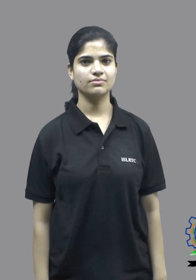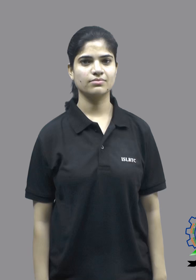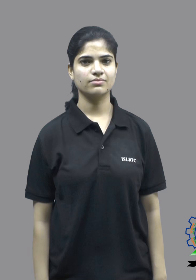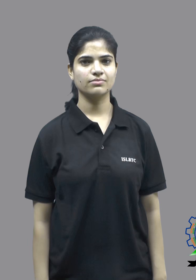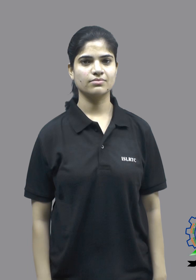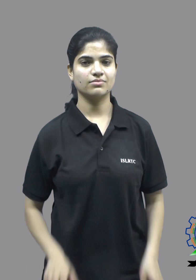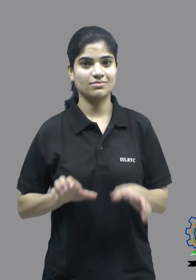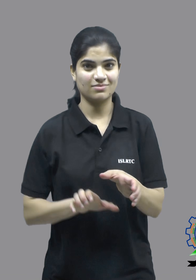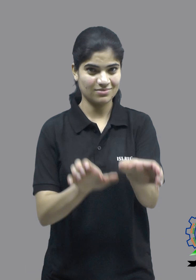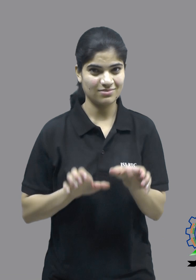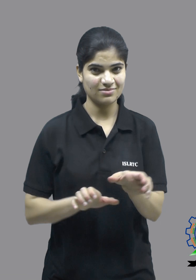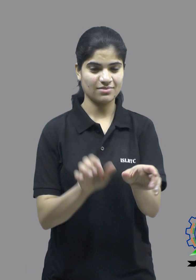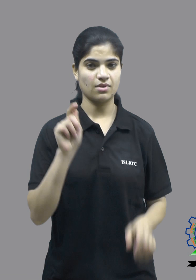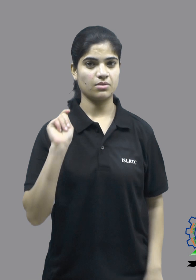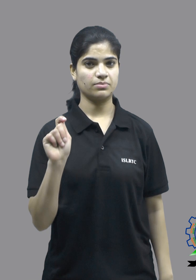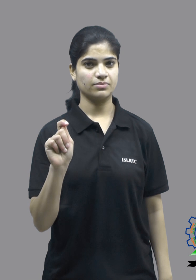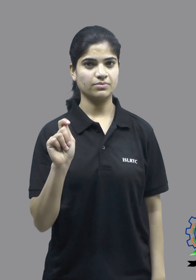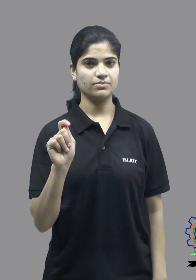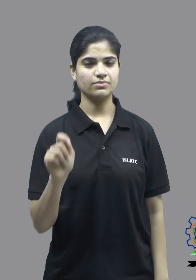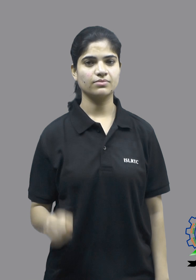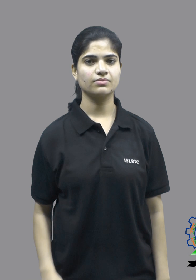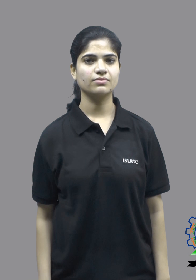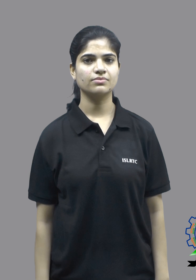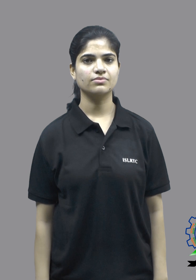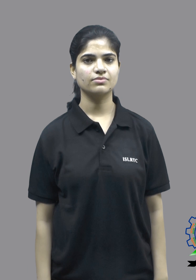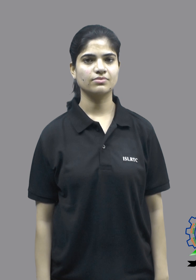Carpenter